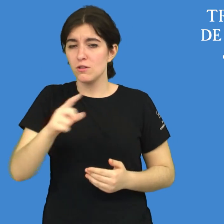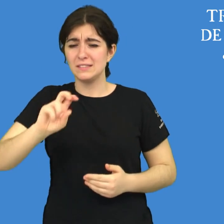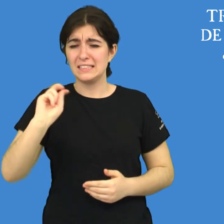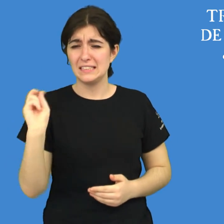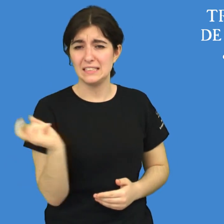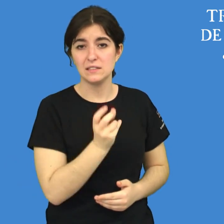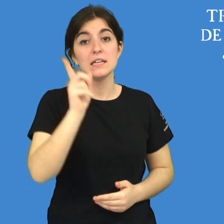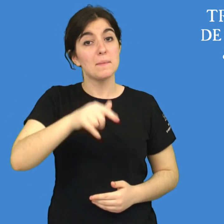etc